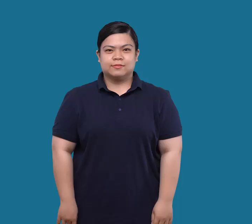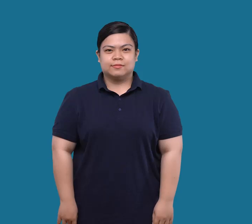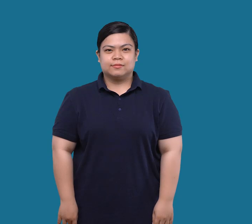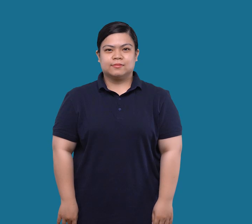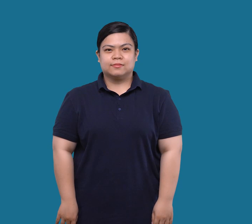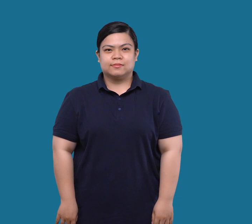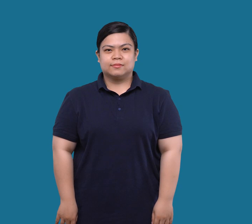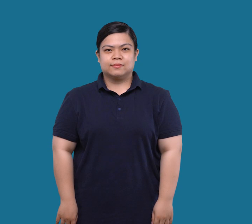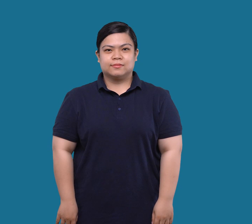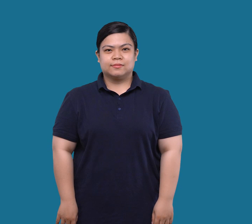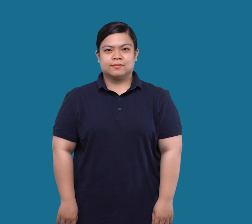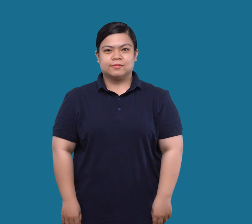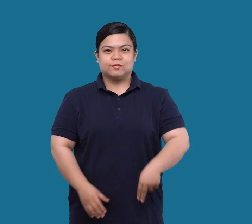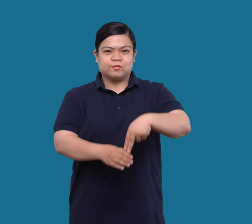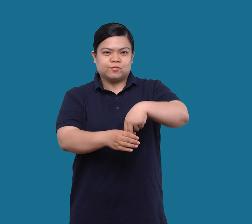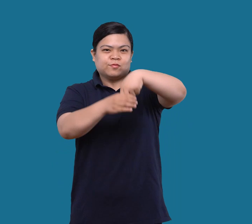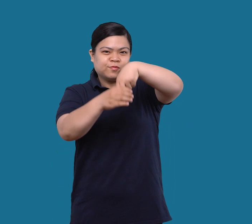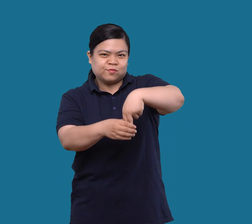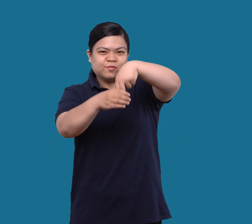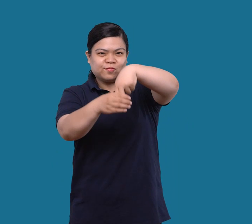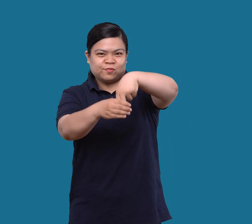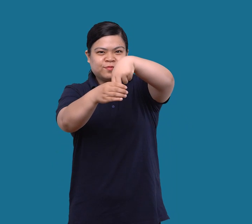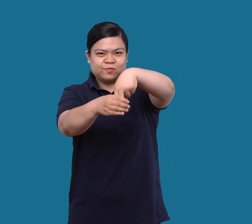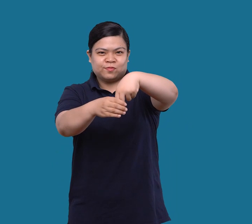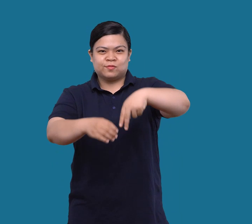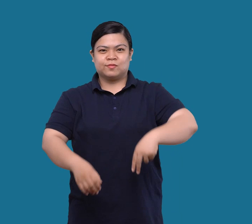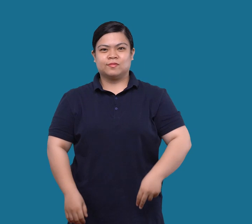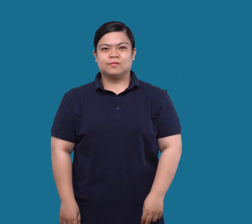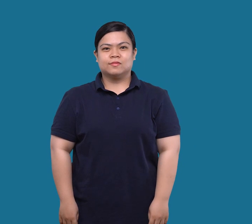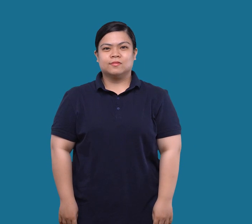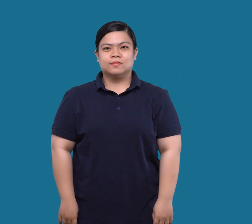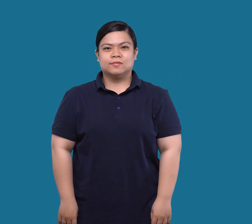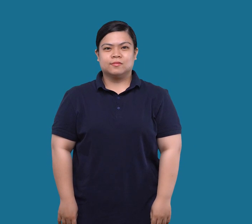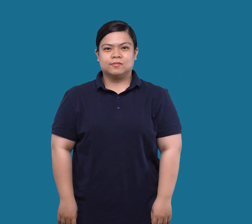nhảy bao bố